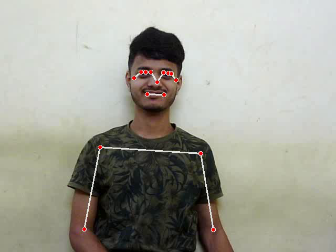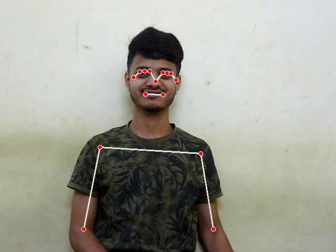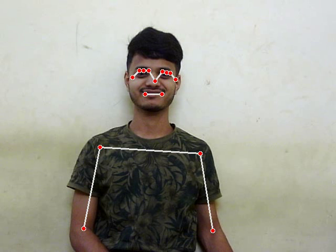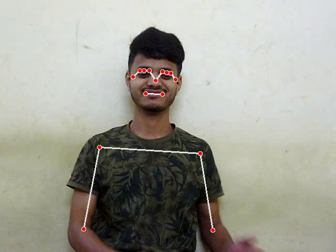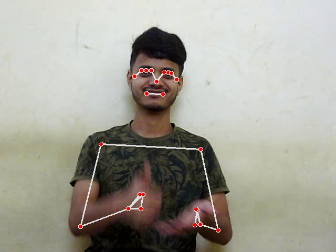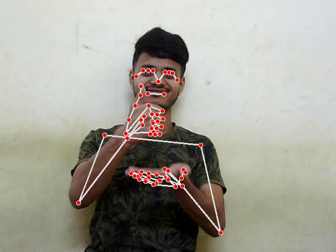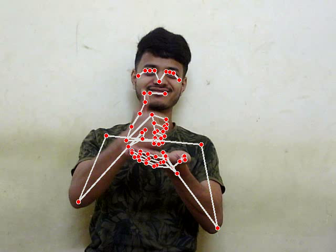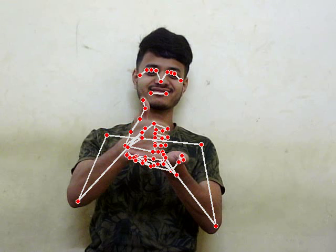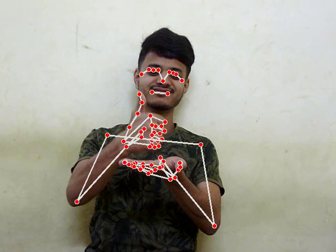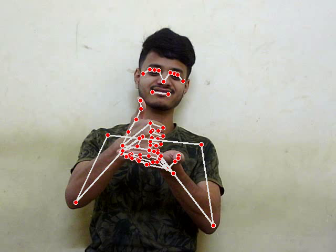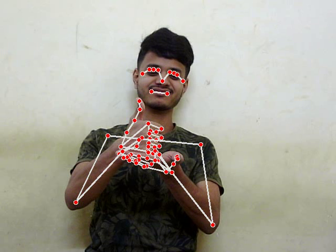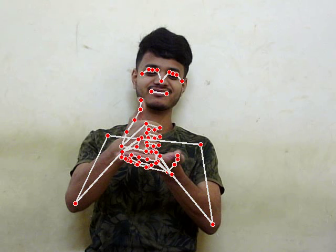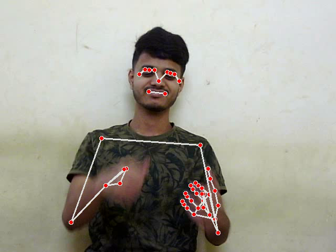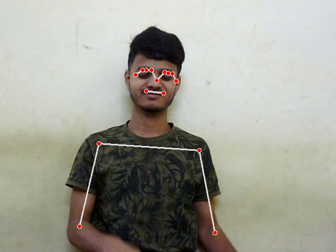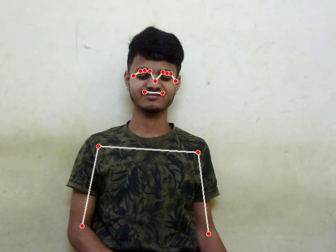help